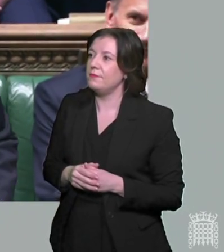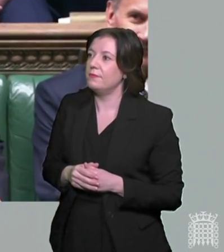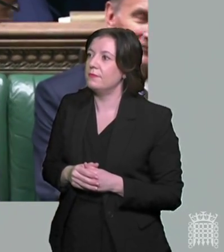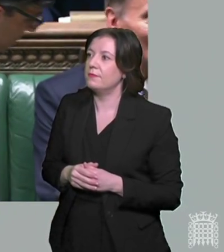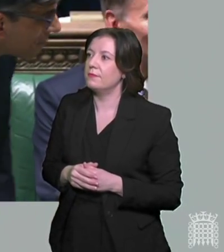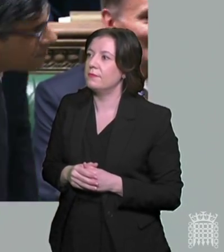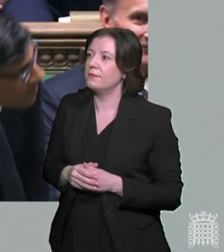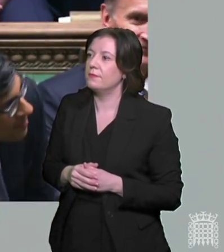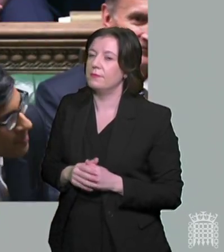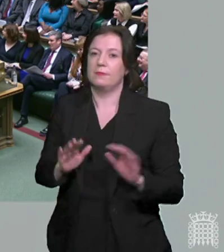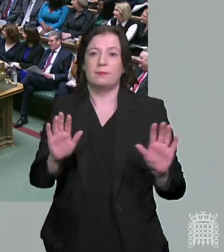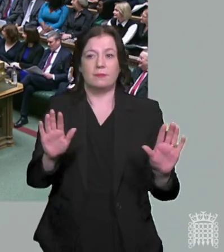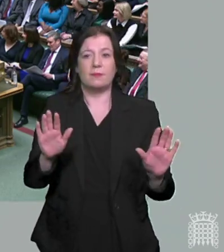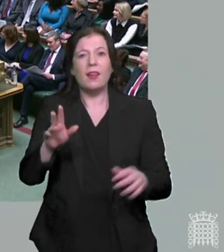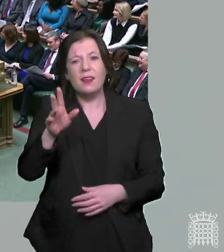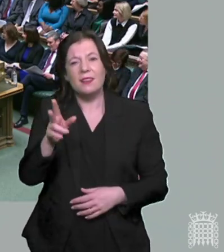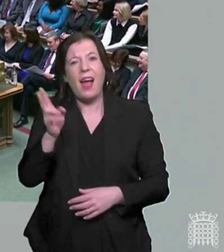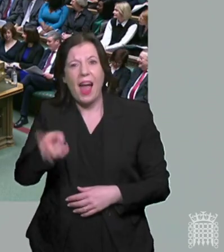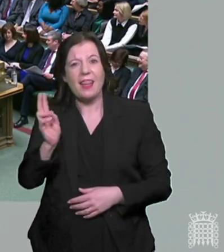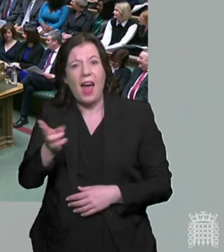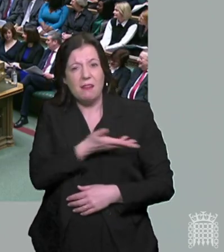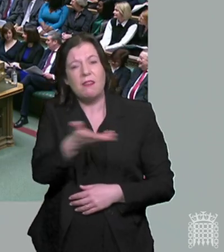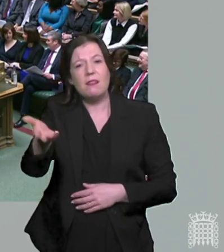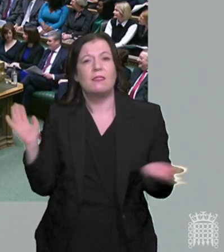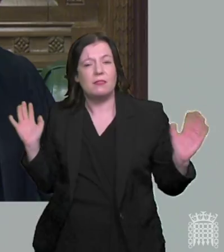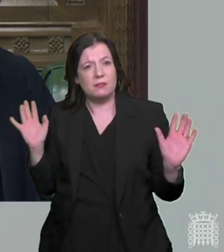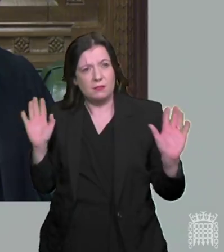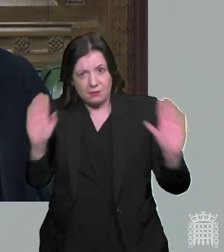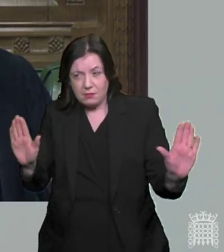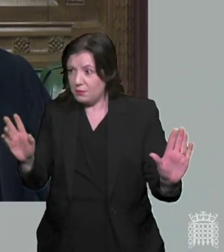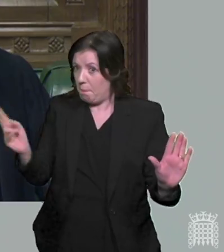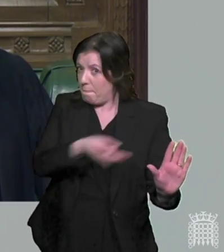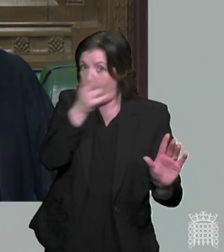Order. The same applies to the Opposition.